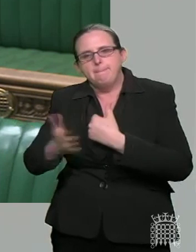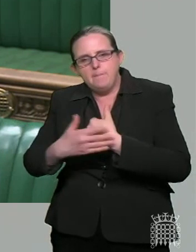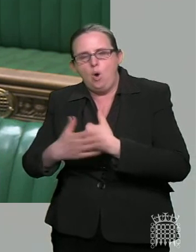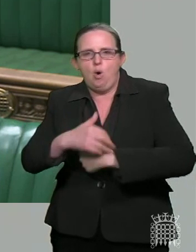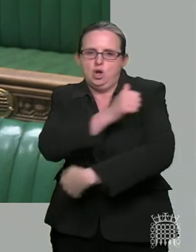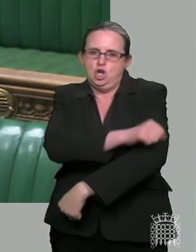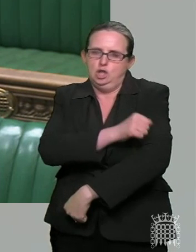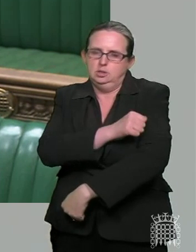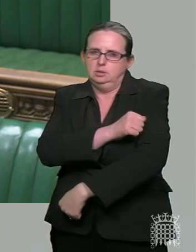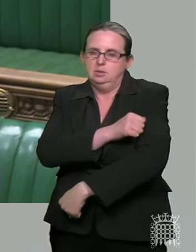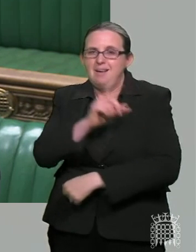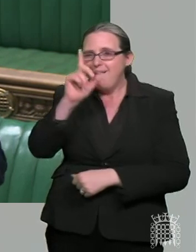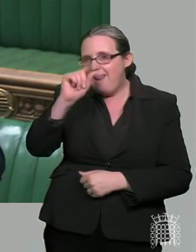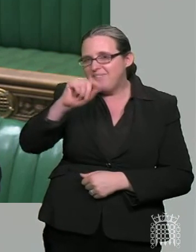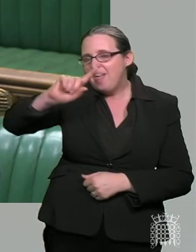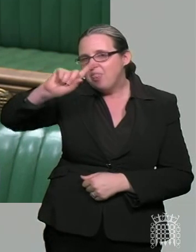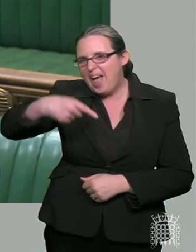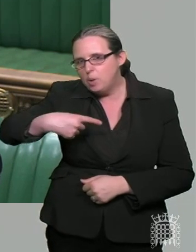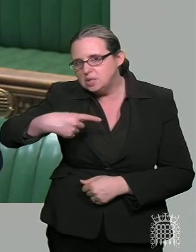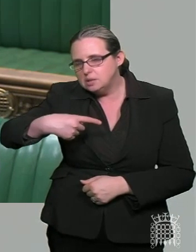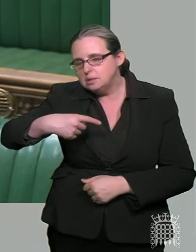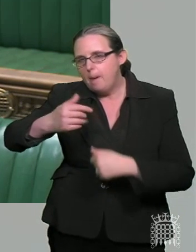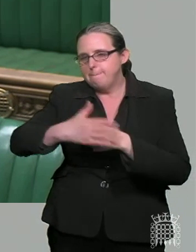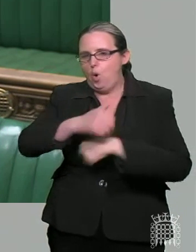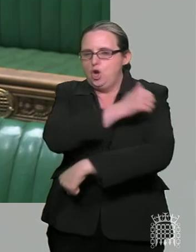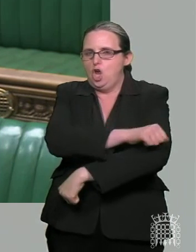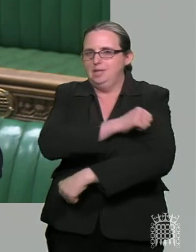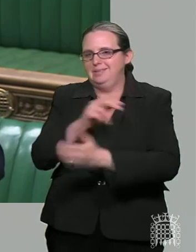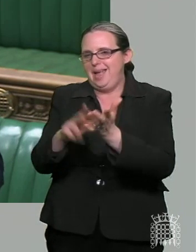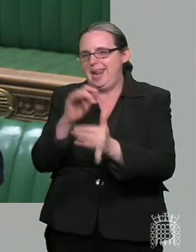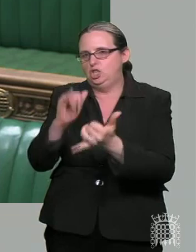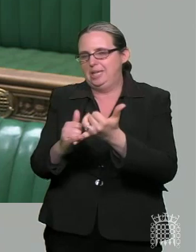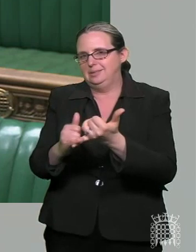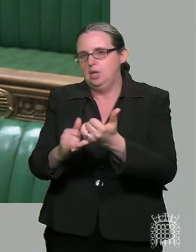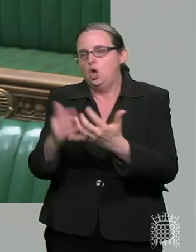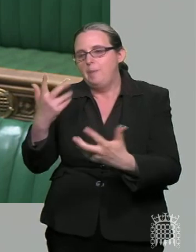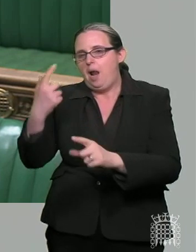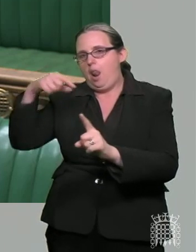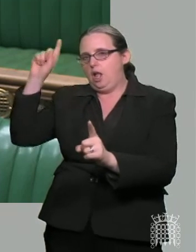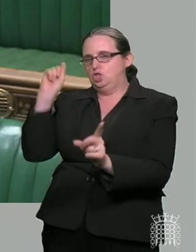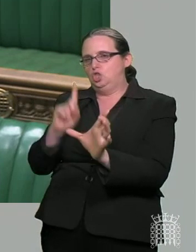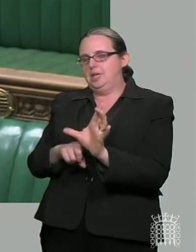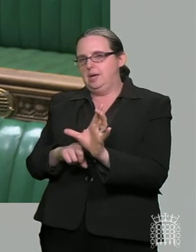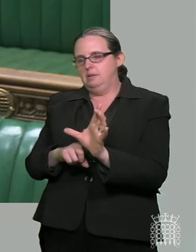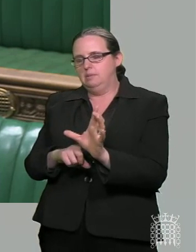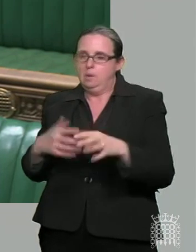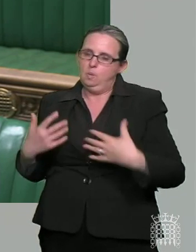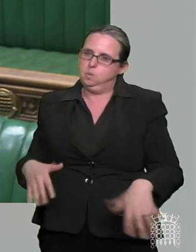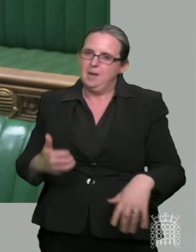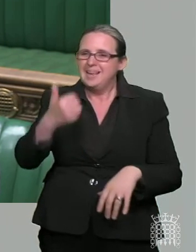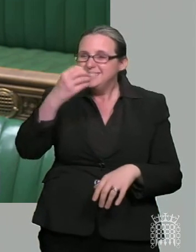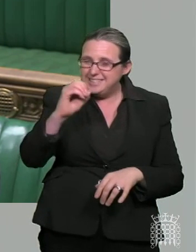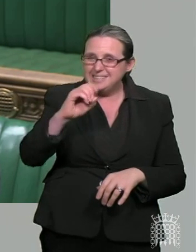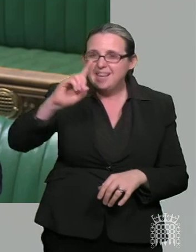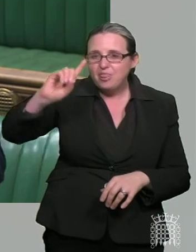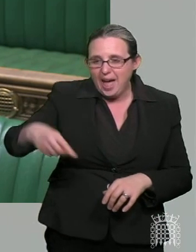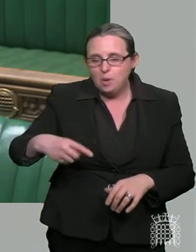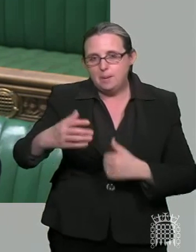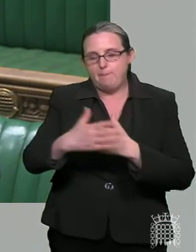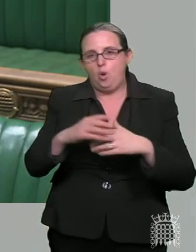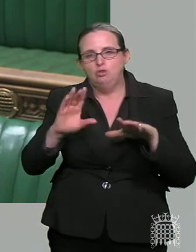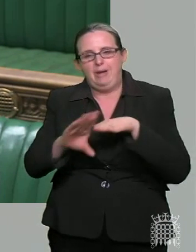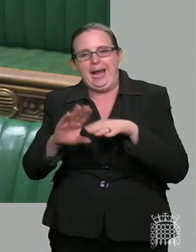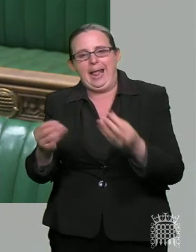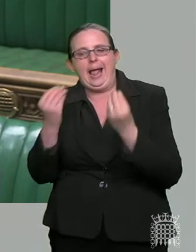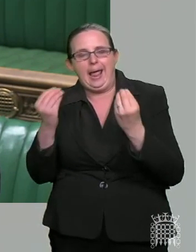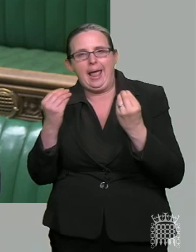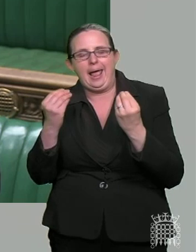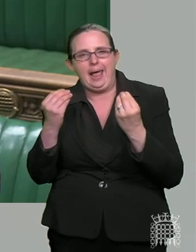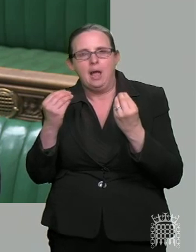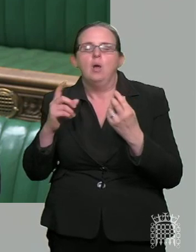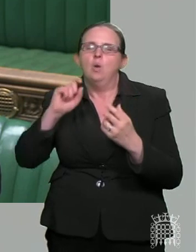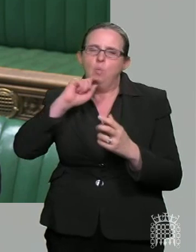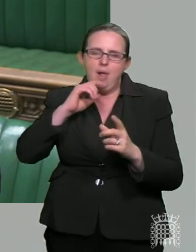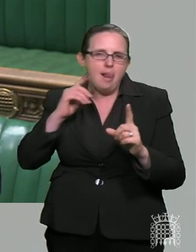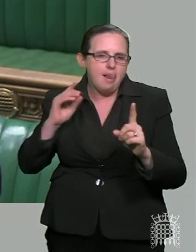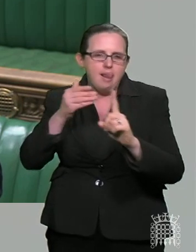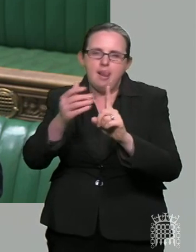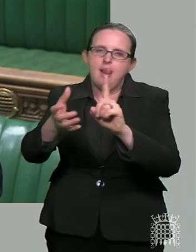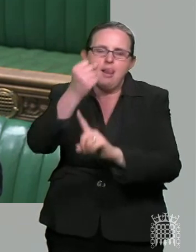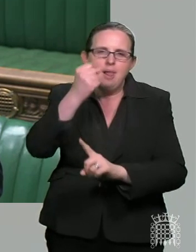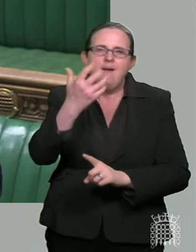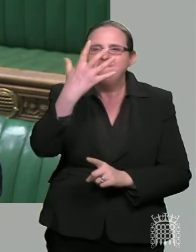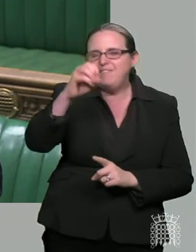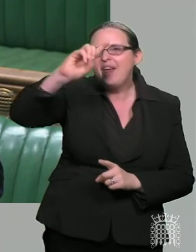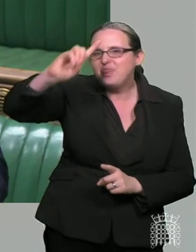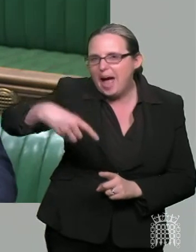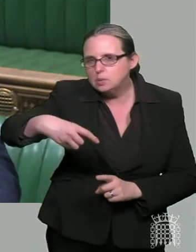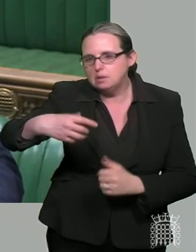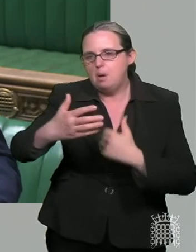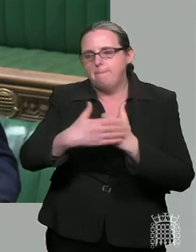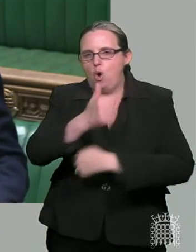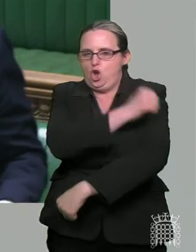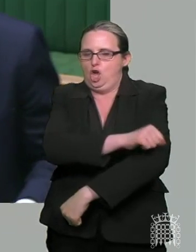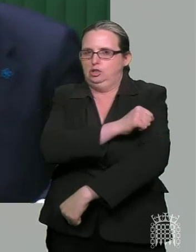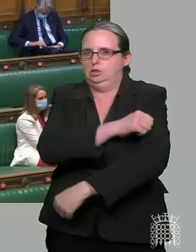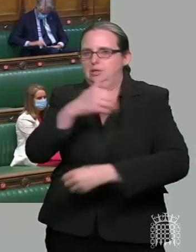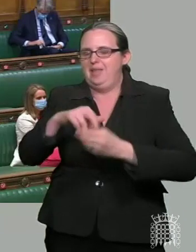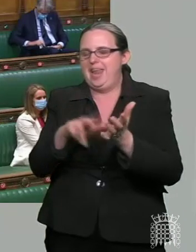There are now about 11,000 more nurses in the NHS today than there were this time last year, and there are 60,000 more in training, and we are on target to reach our target of 50,000 more nurses in the NHS.